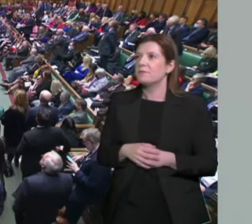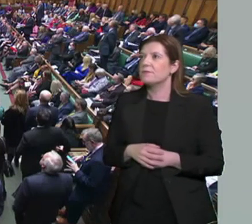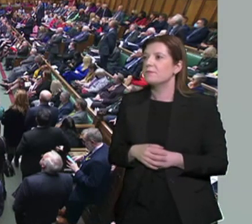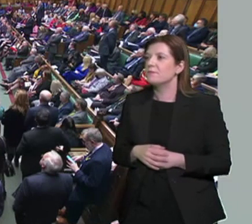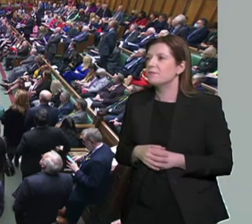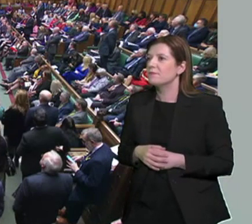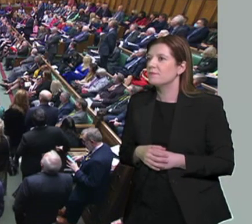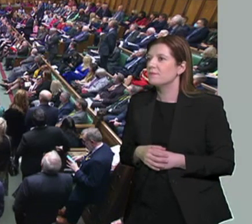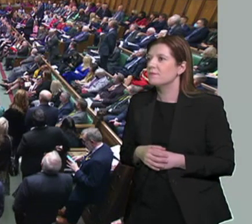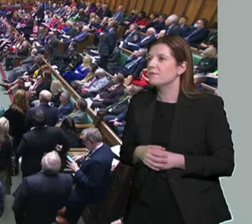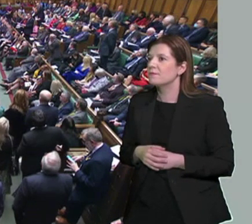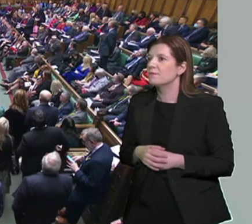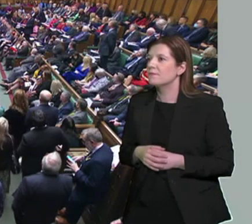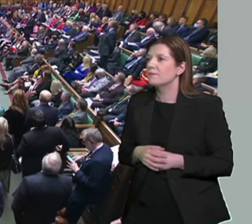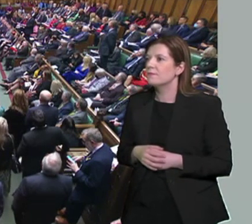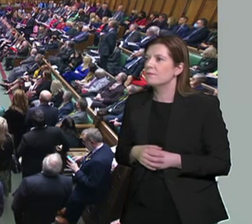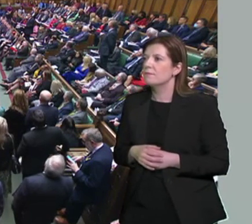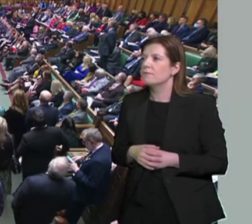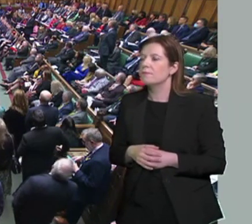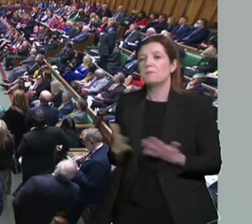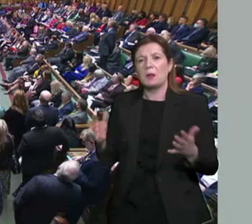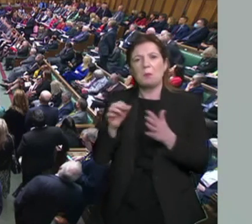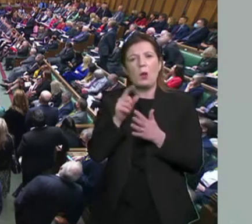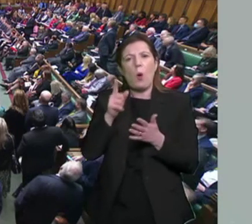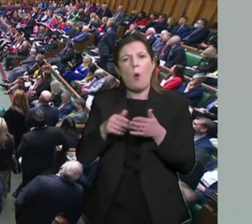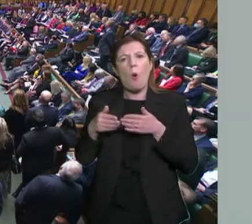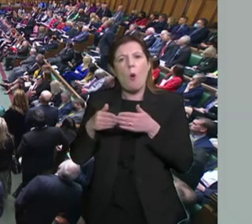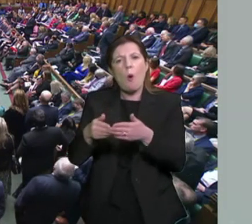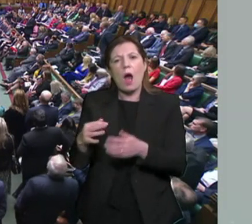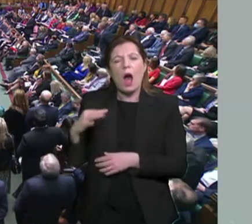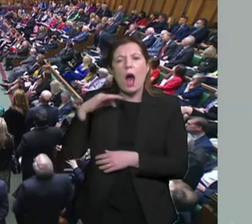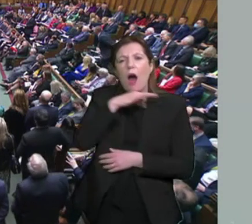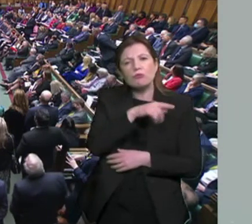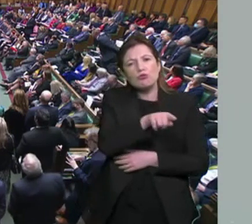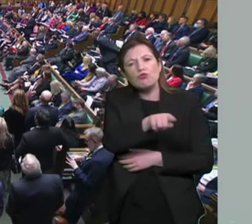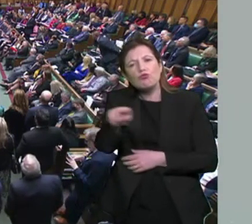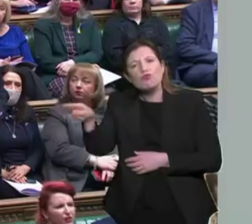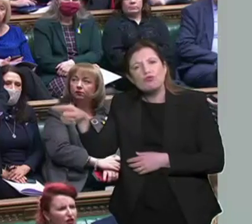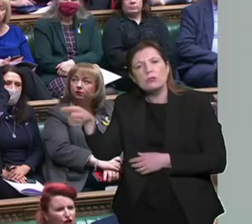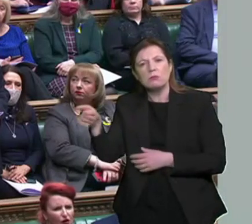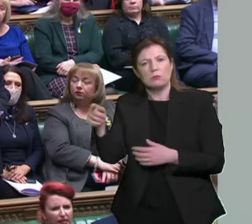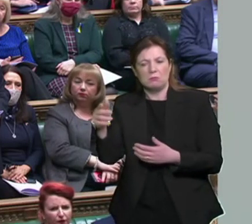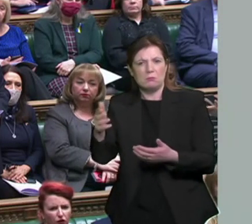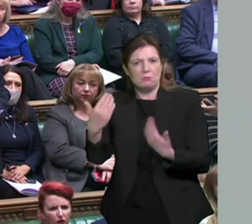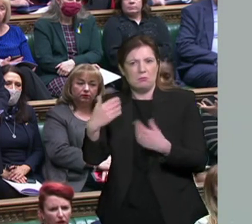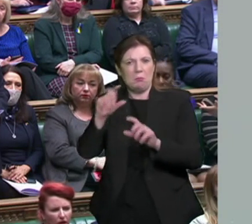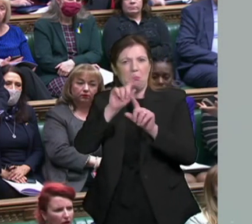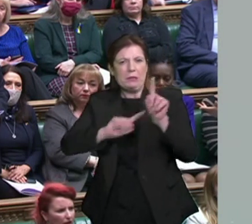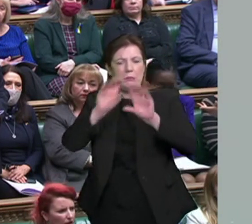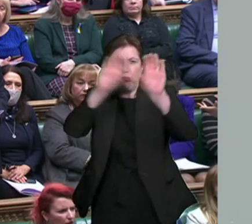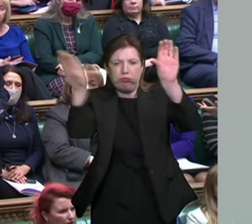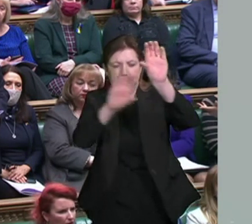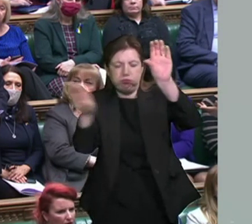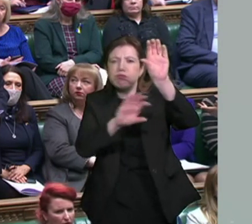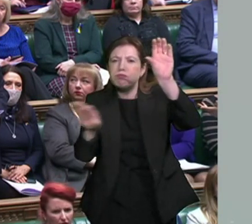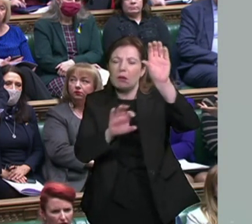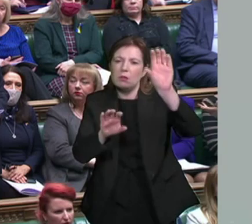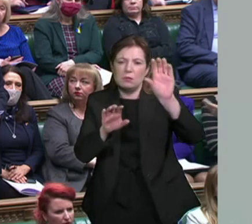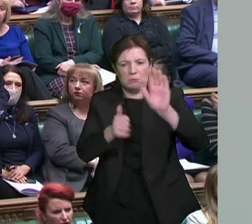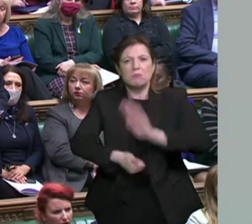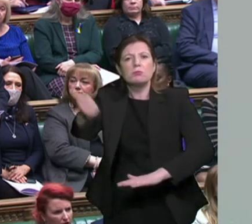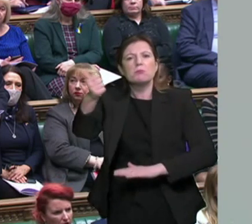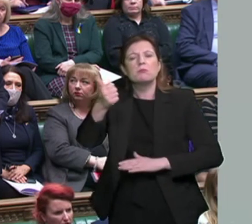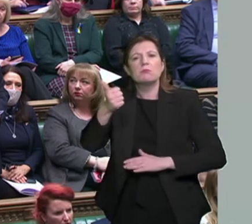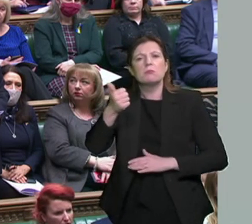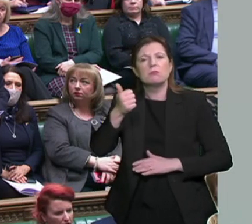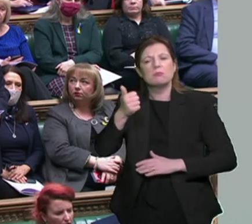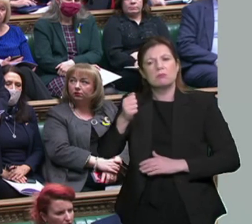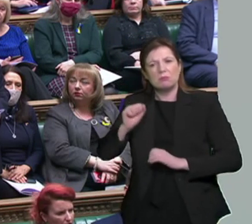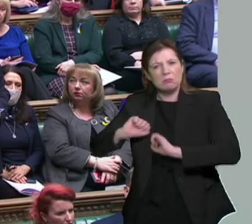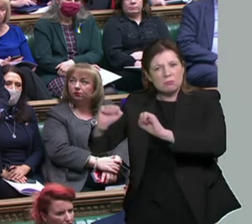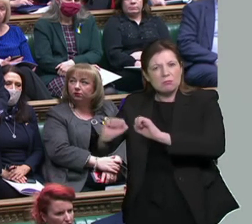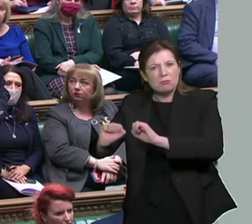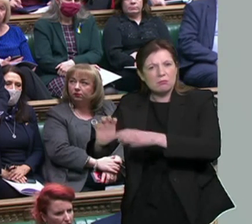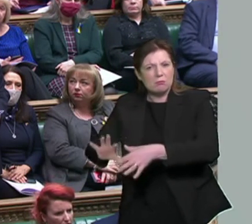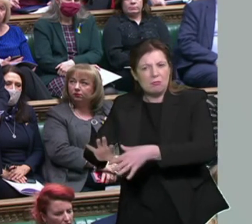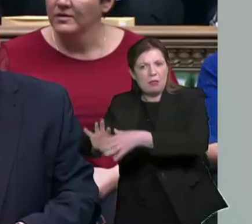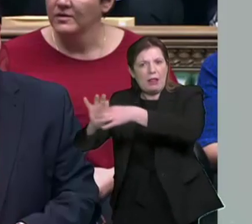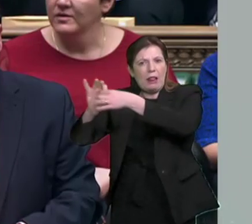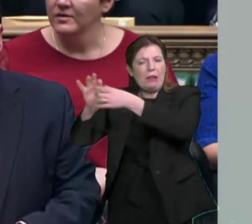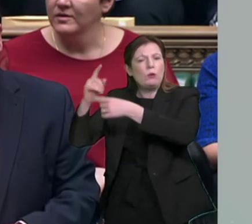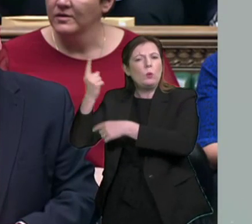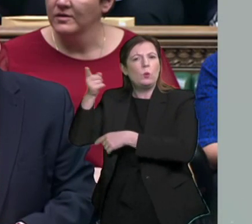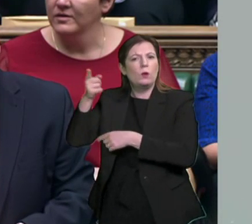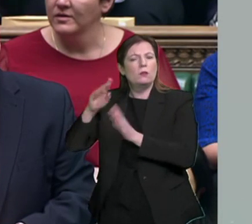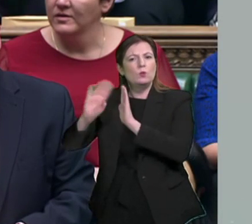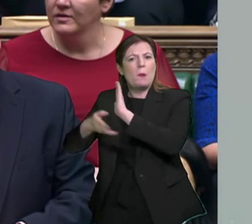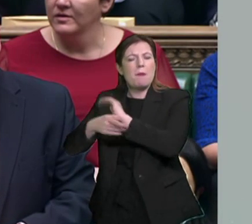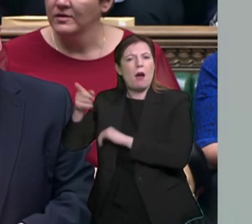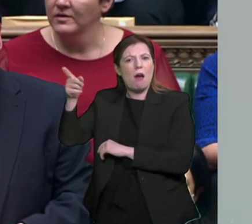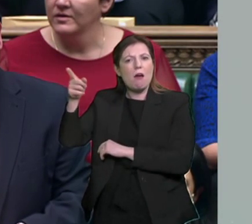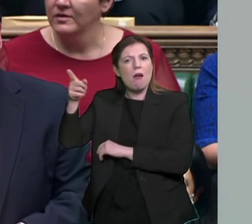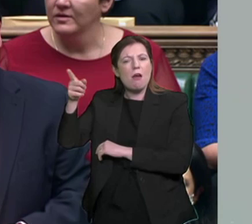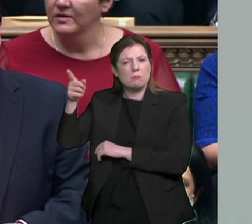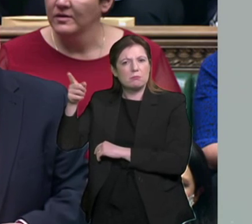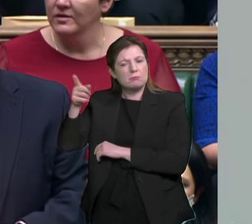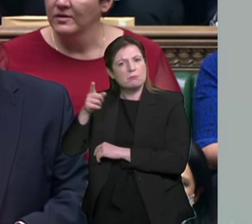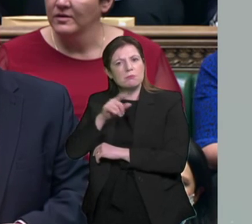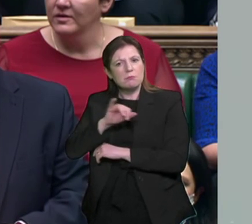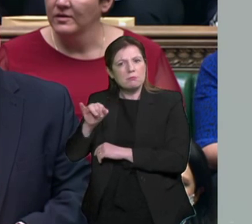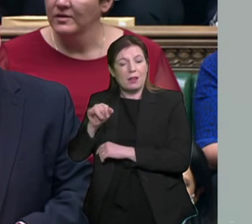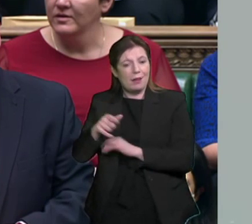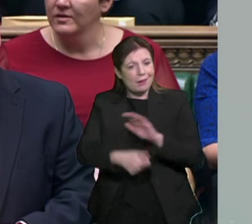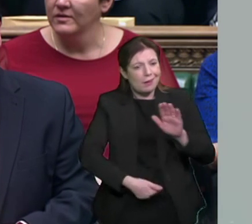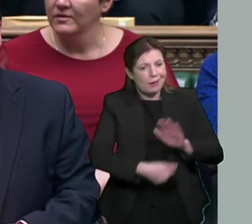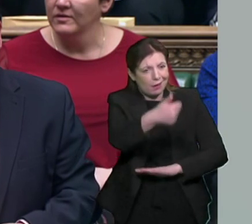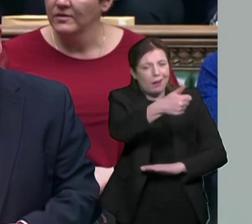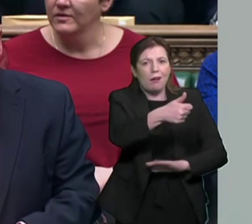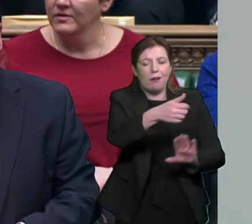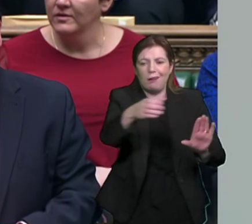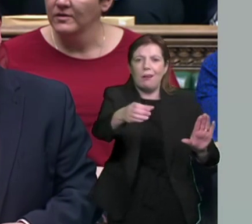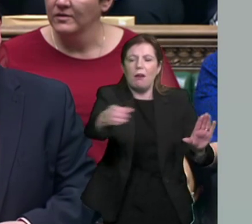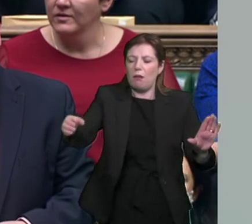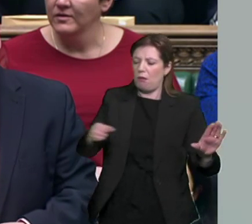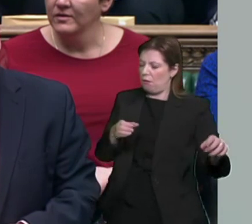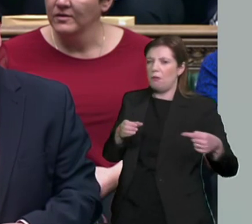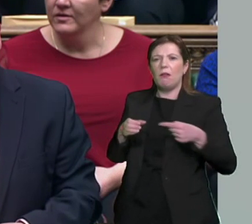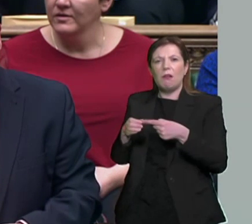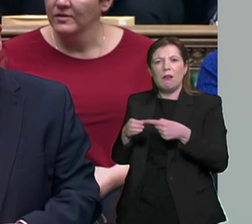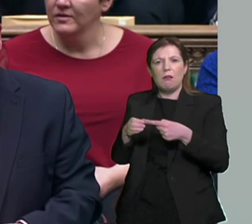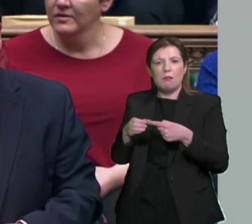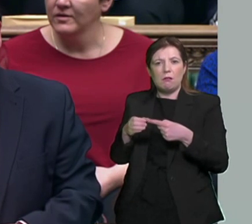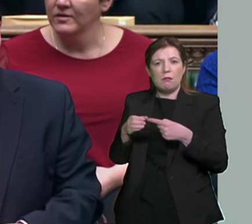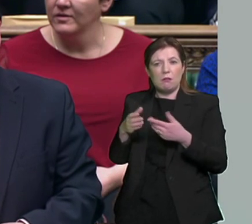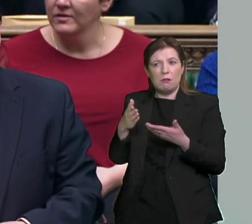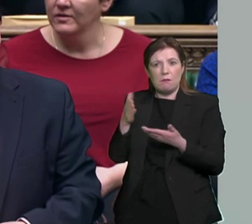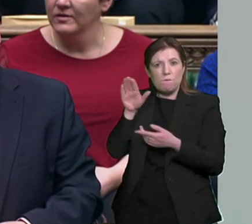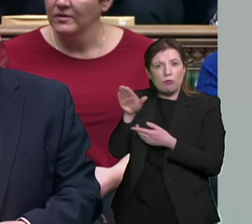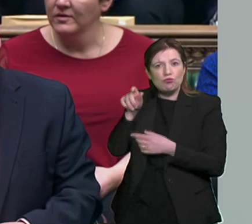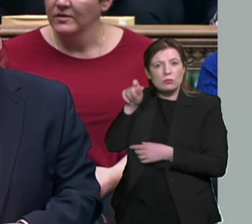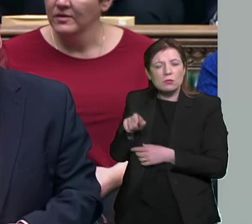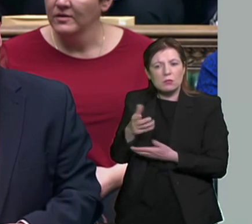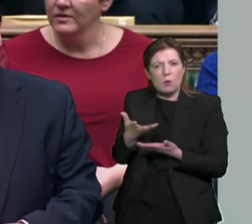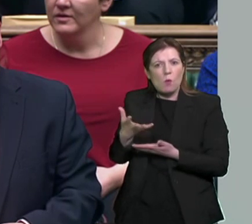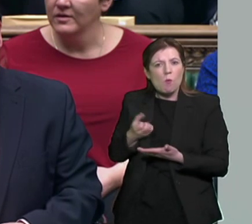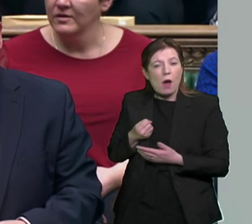Eight hundred British workers were sacked over Zoom by P&O, owned by the Government of Dubai, to be replaced with foreign exploited agency workers on less than two quid an hour.